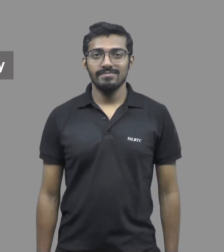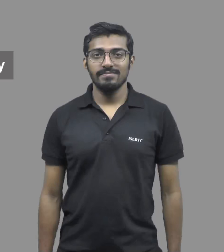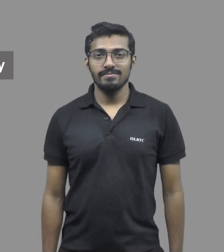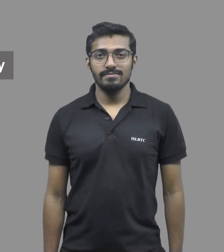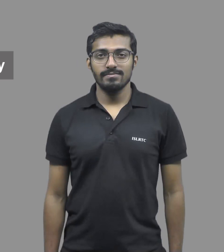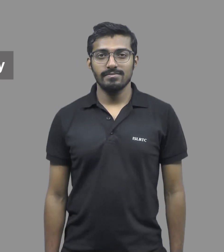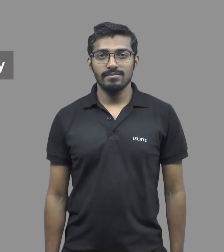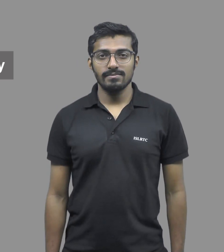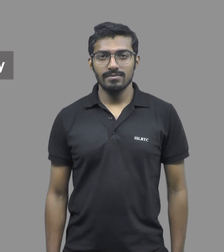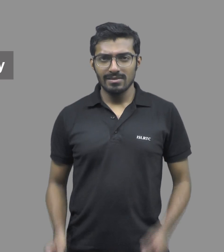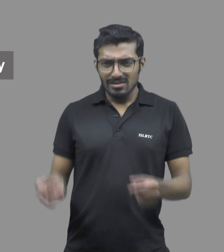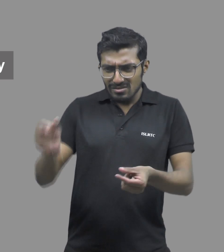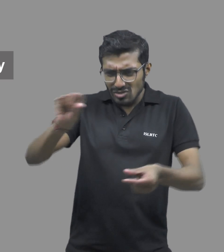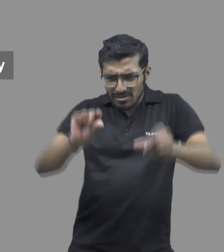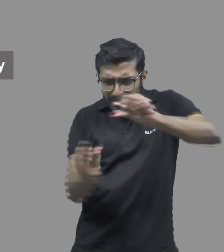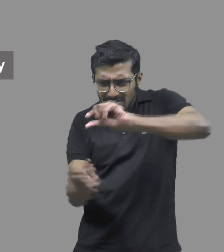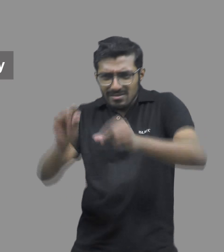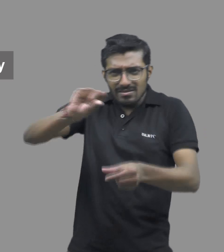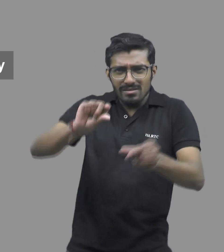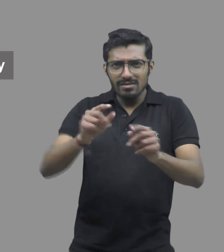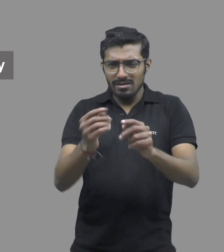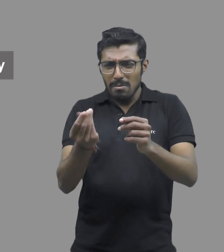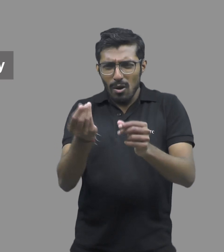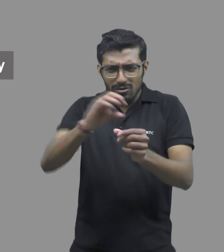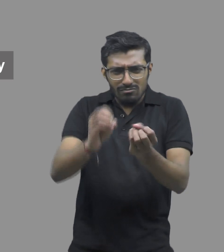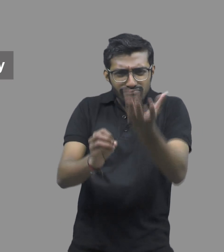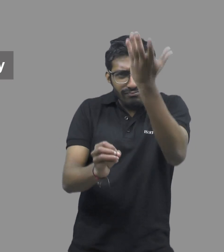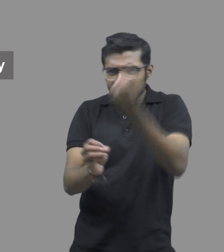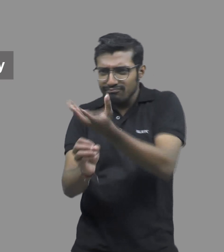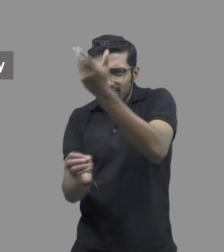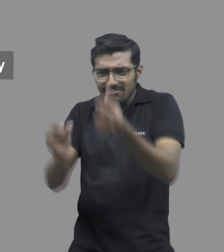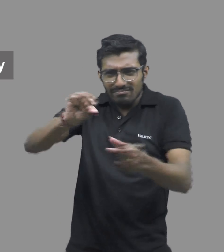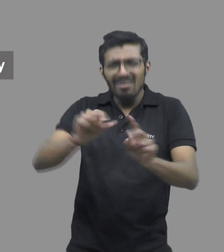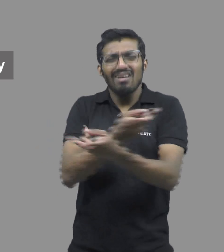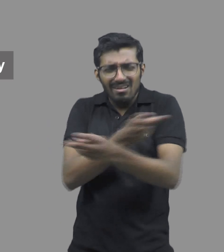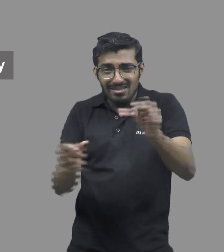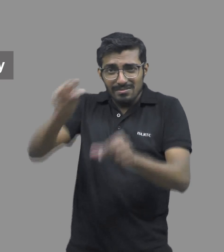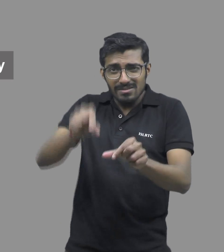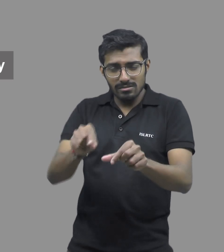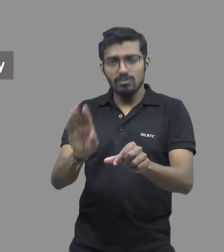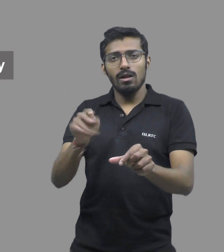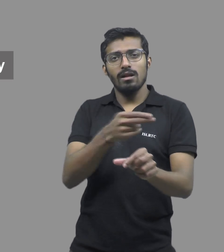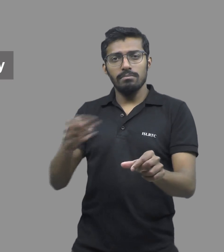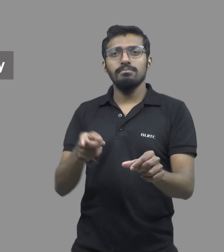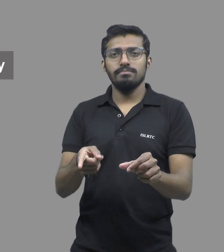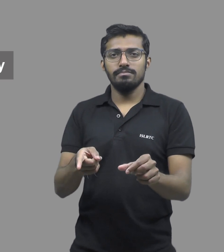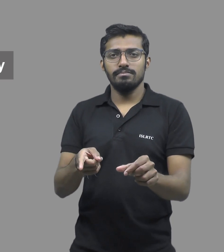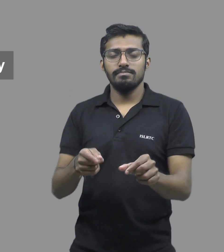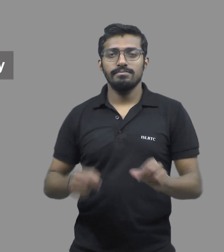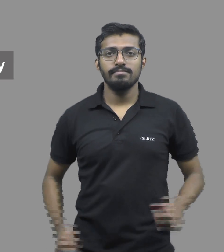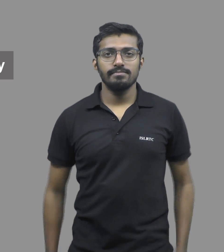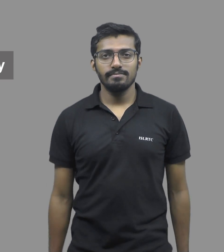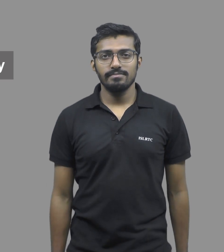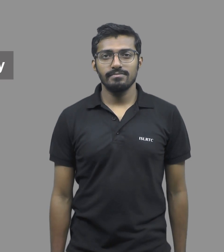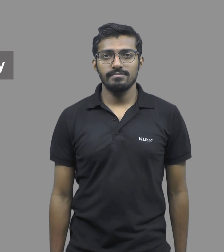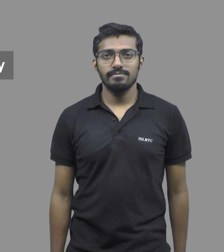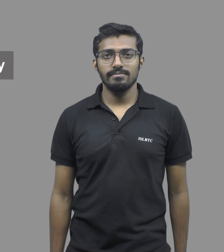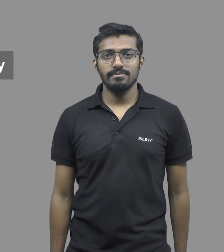Chemistry